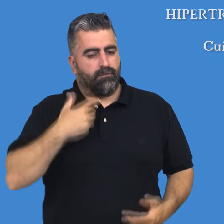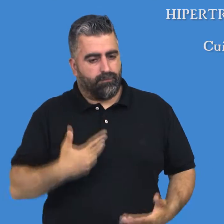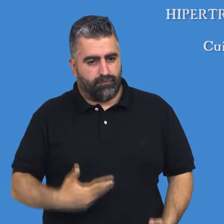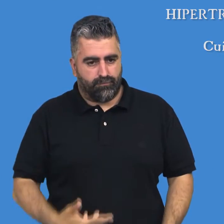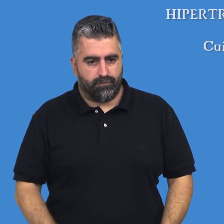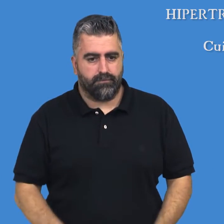relajar